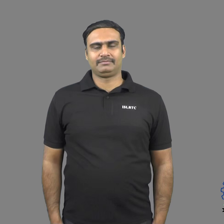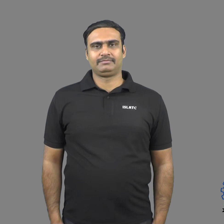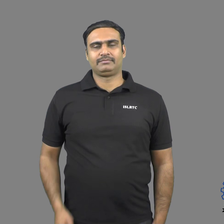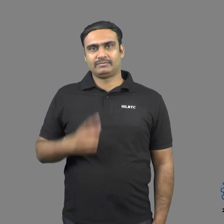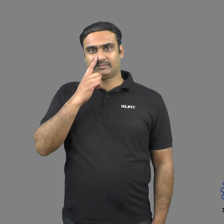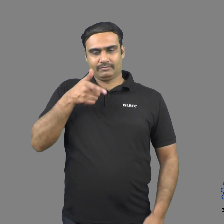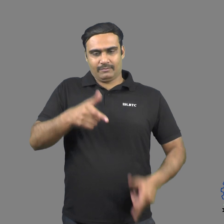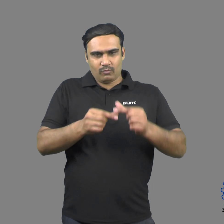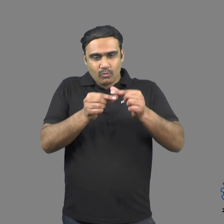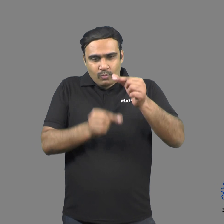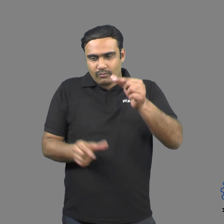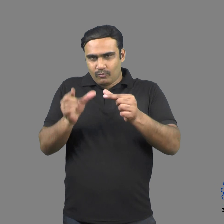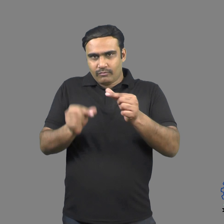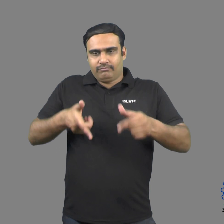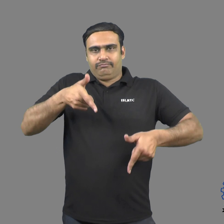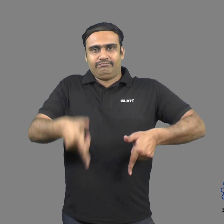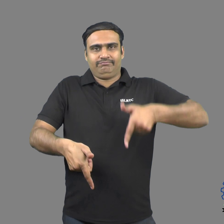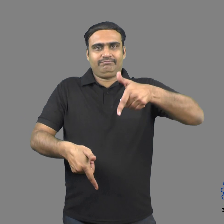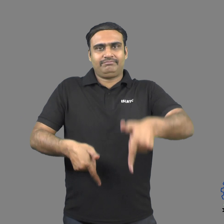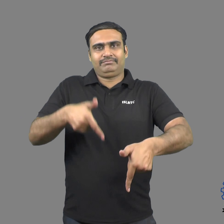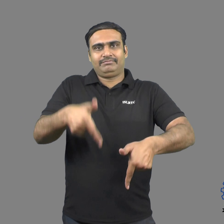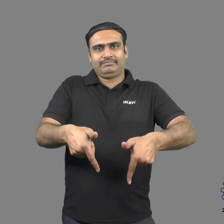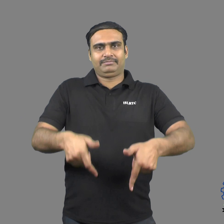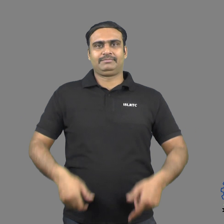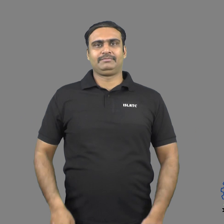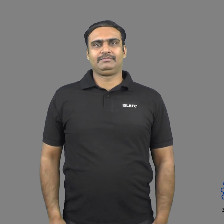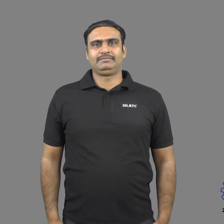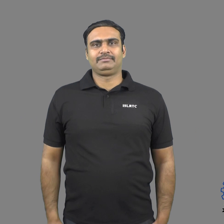Heels Stilettos (Footwear)